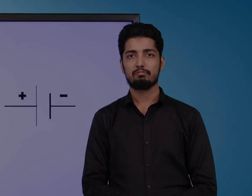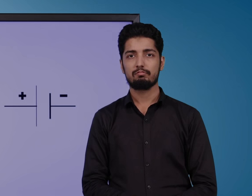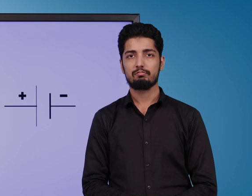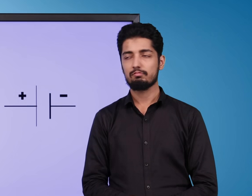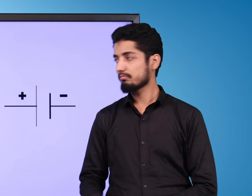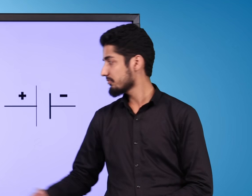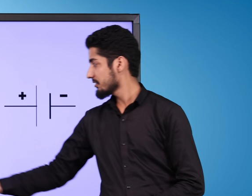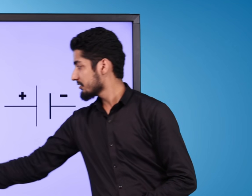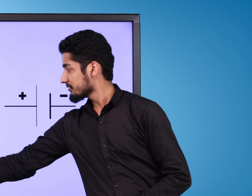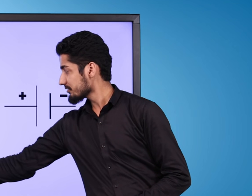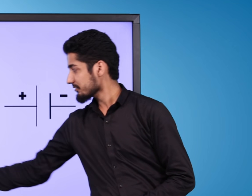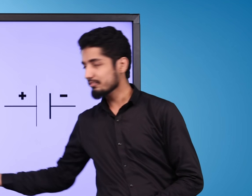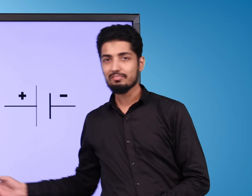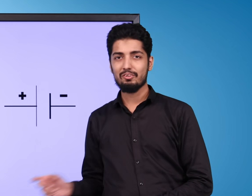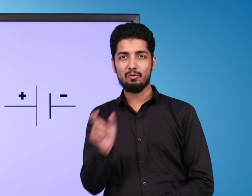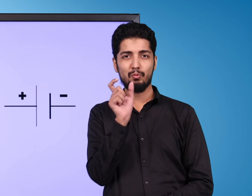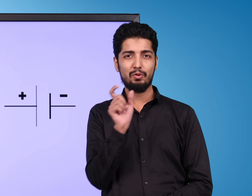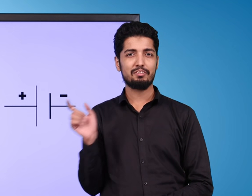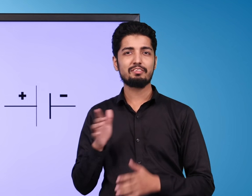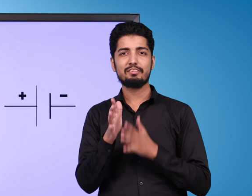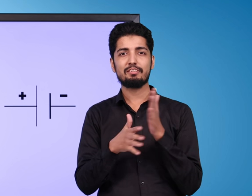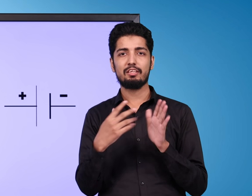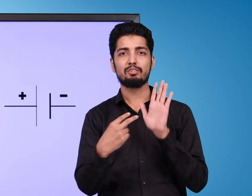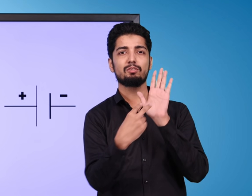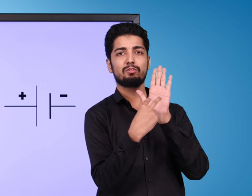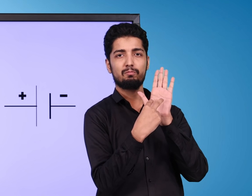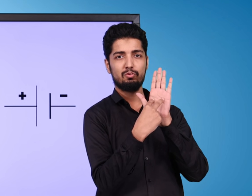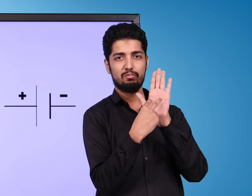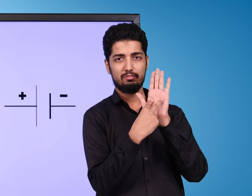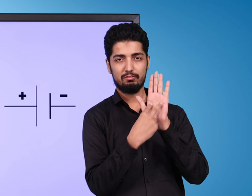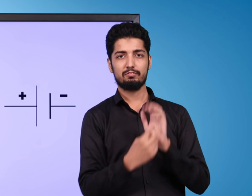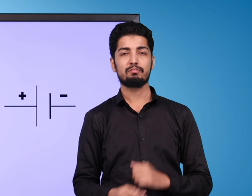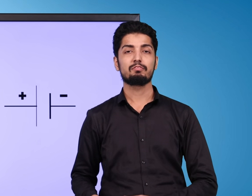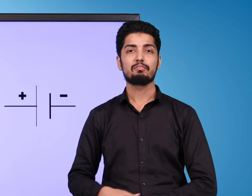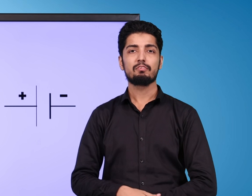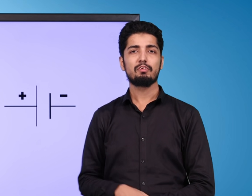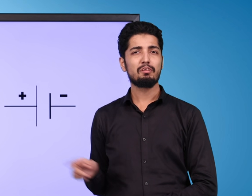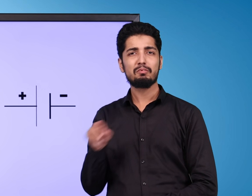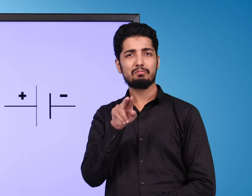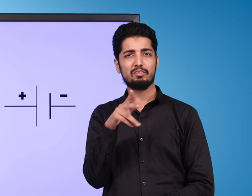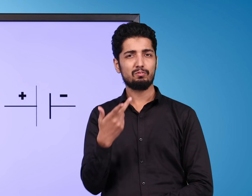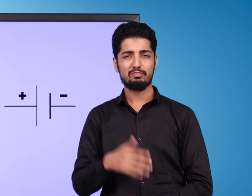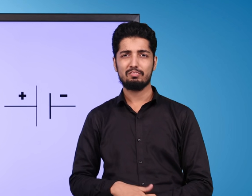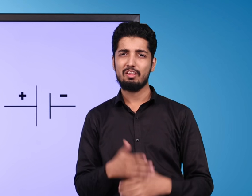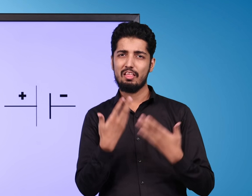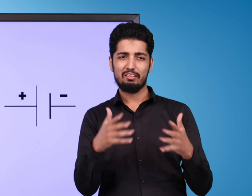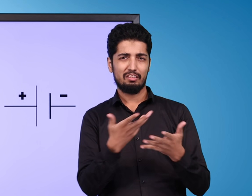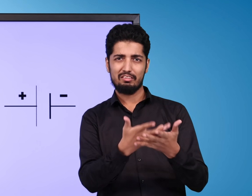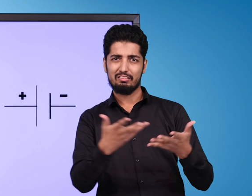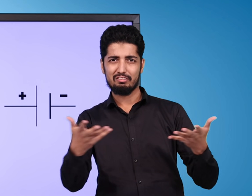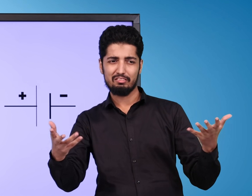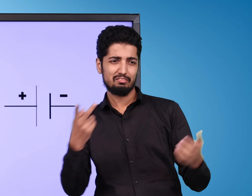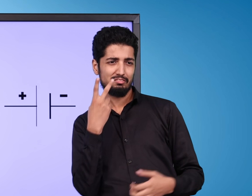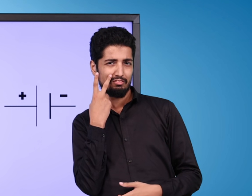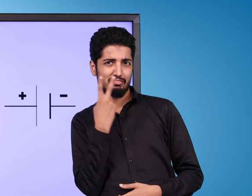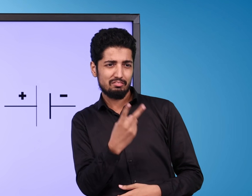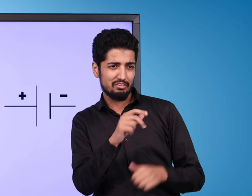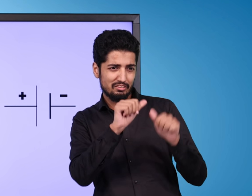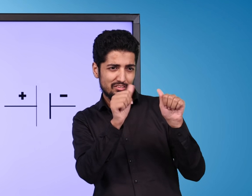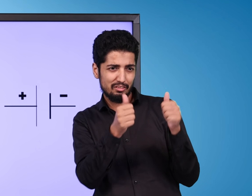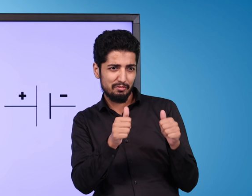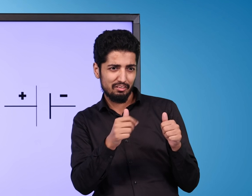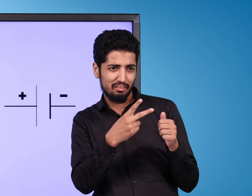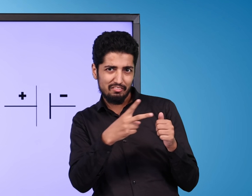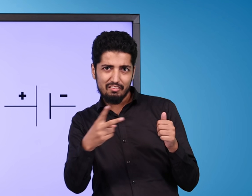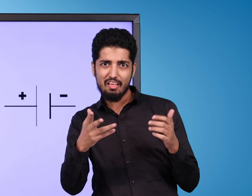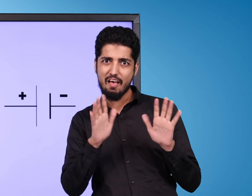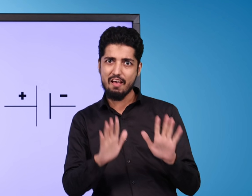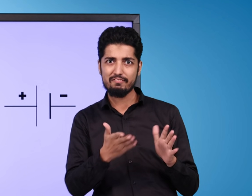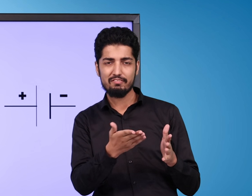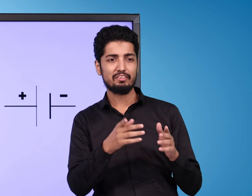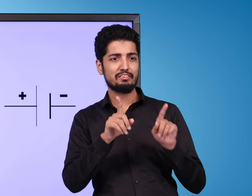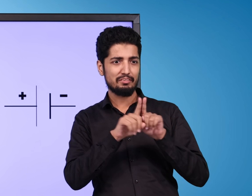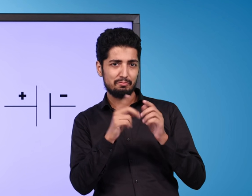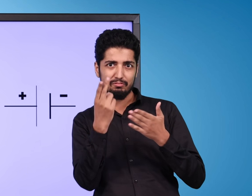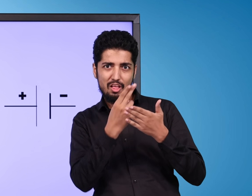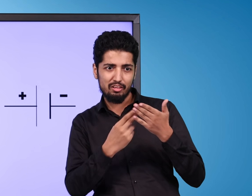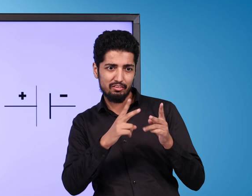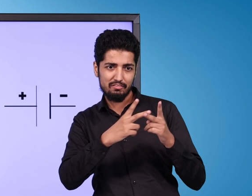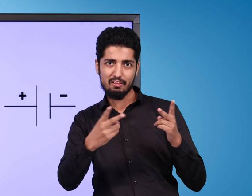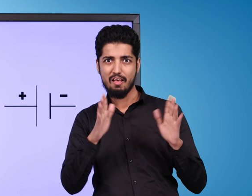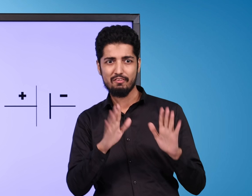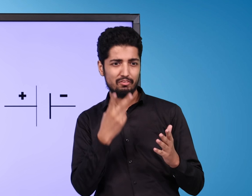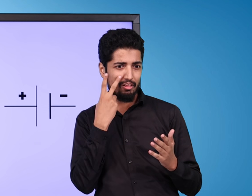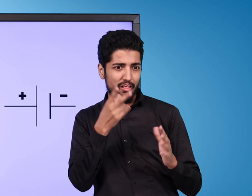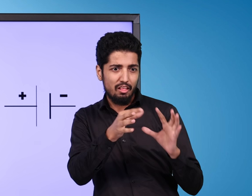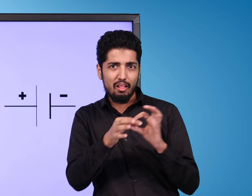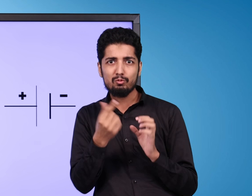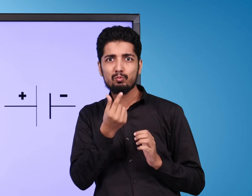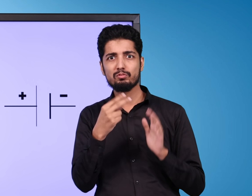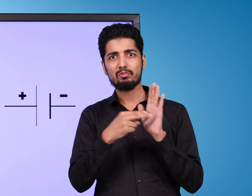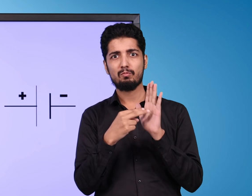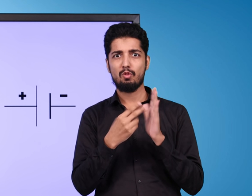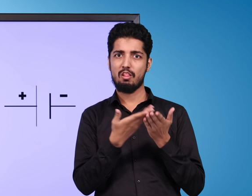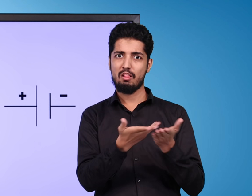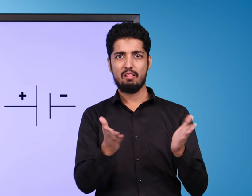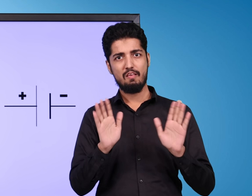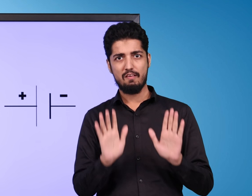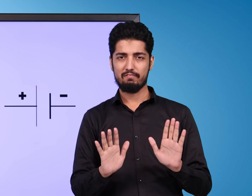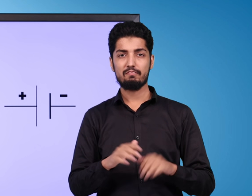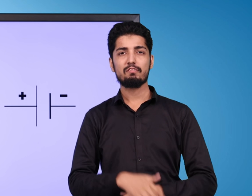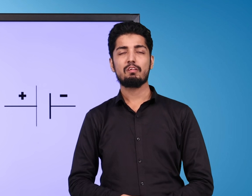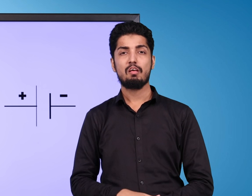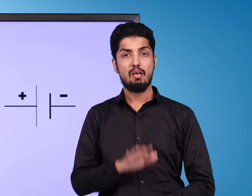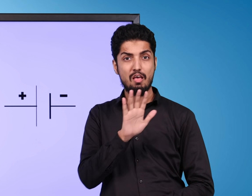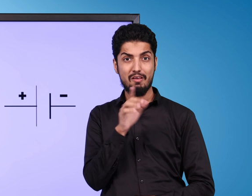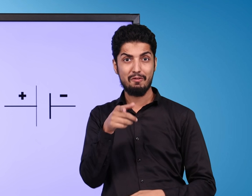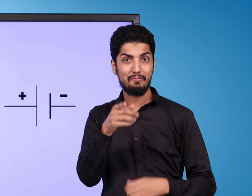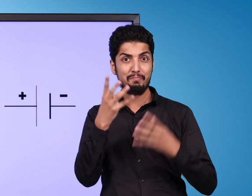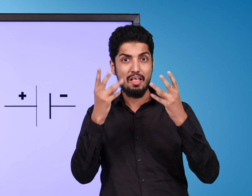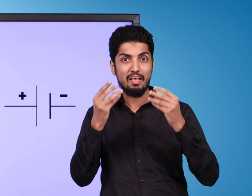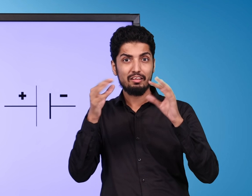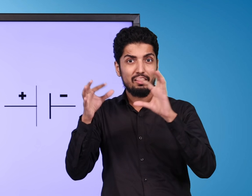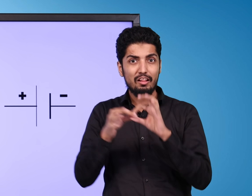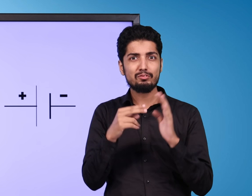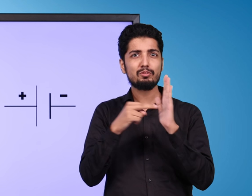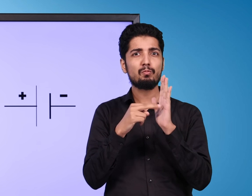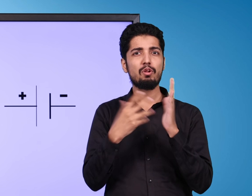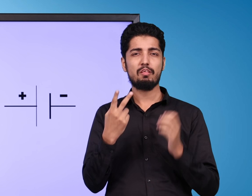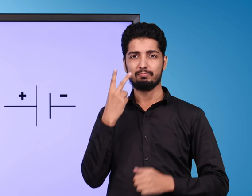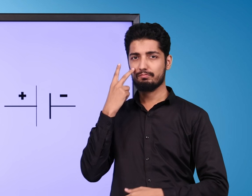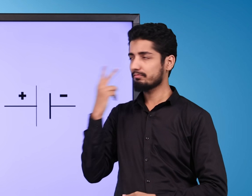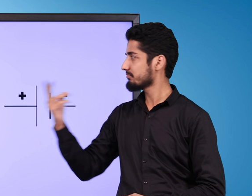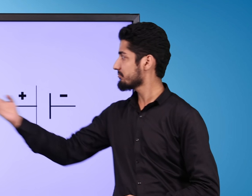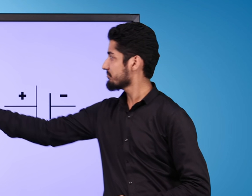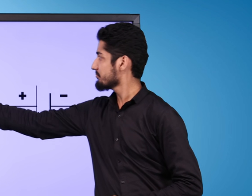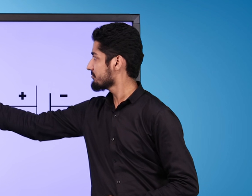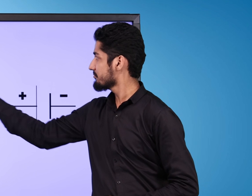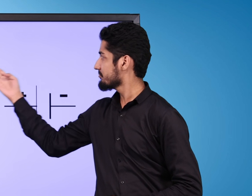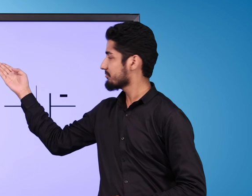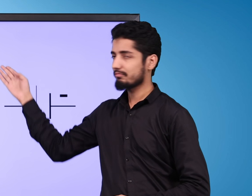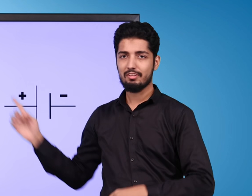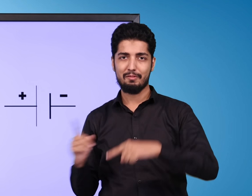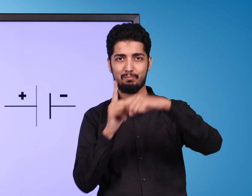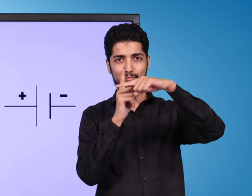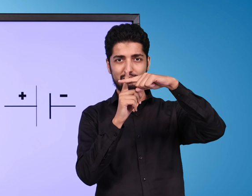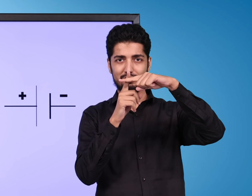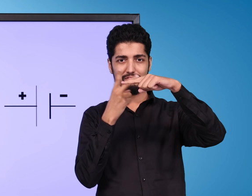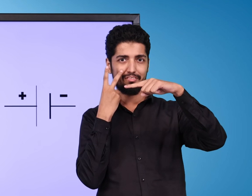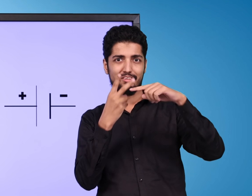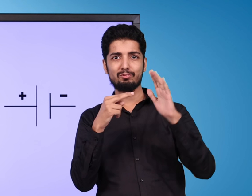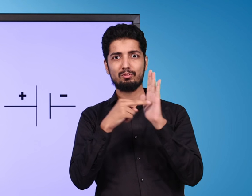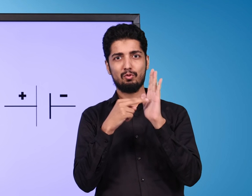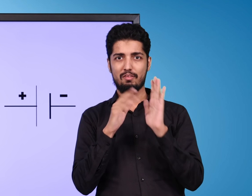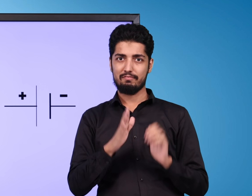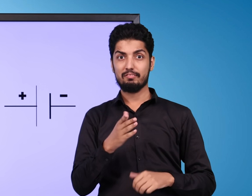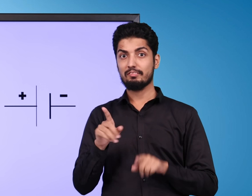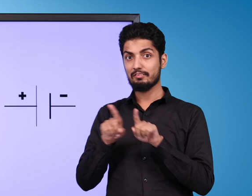Symbol This sign means symbol. It is the drawing, shape, etc. used to represent something else. For example, in math. This is the symbol of addition. And in science.